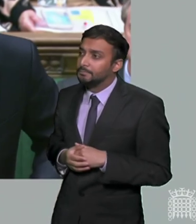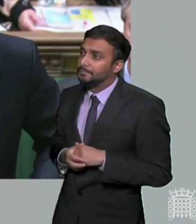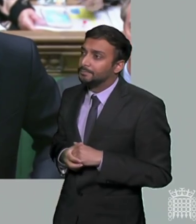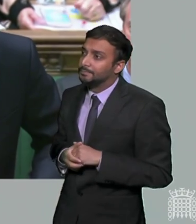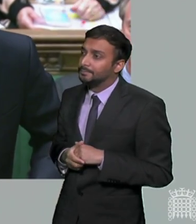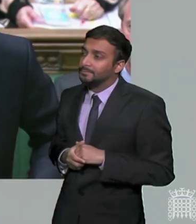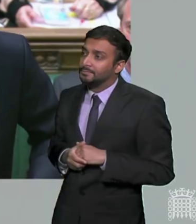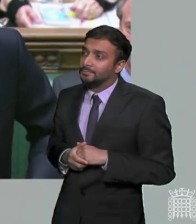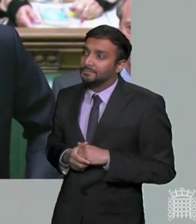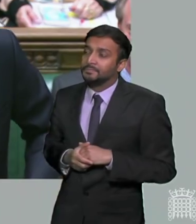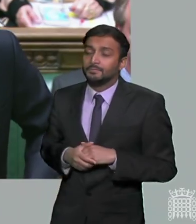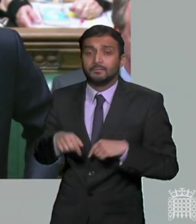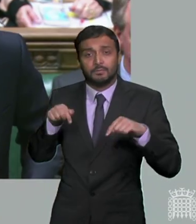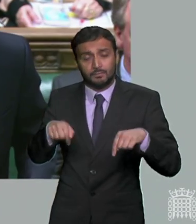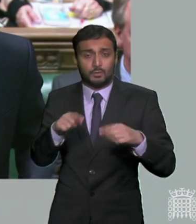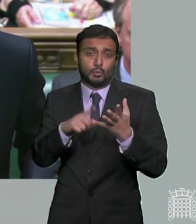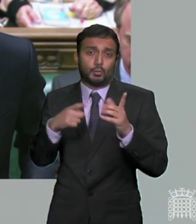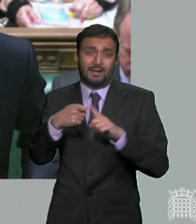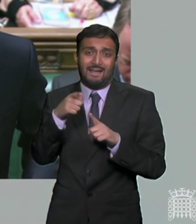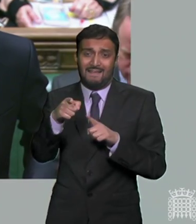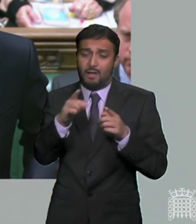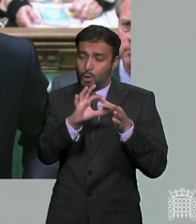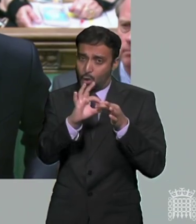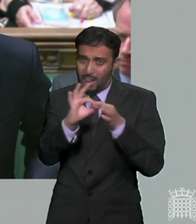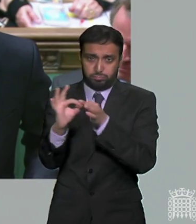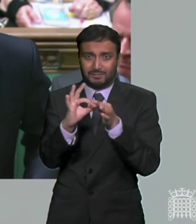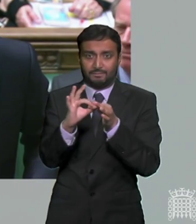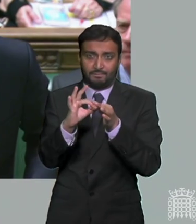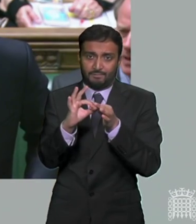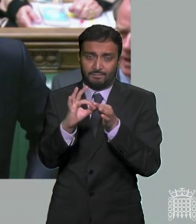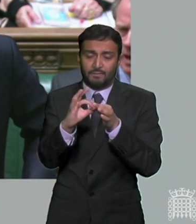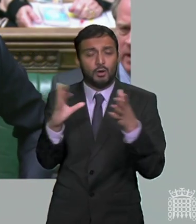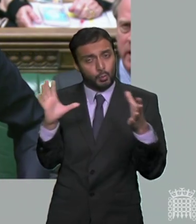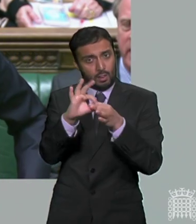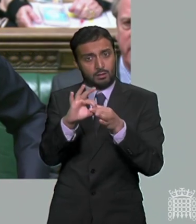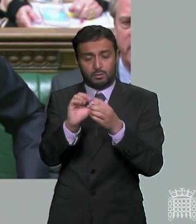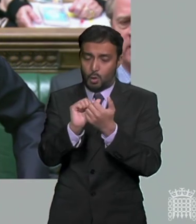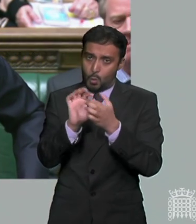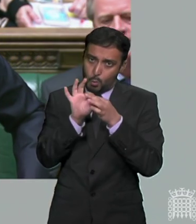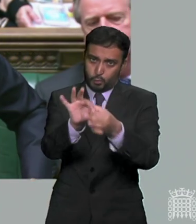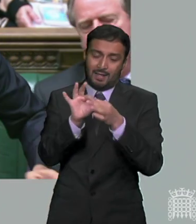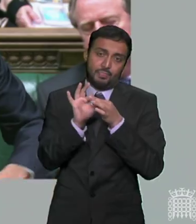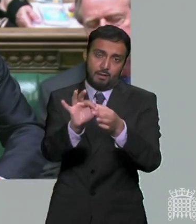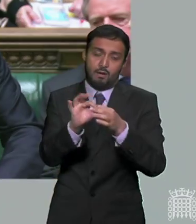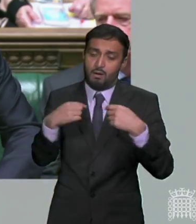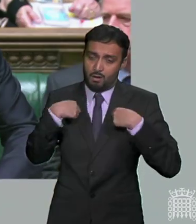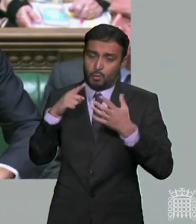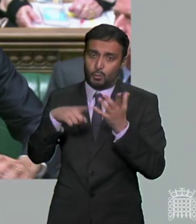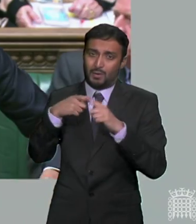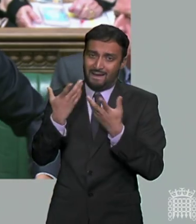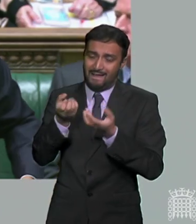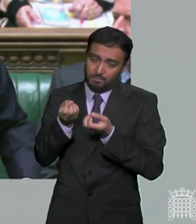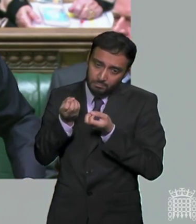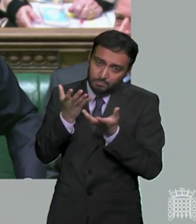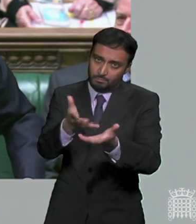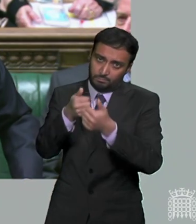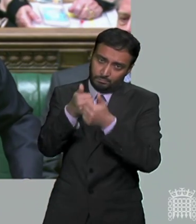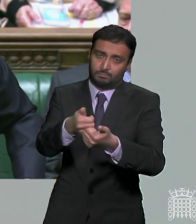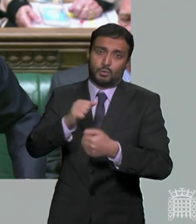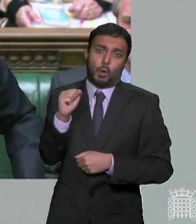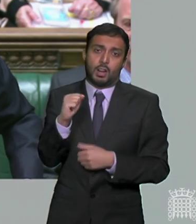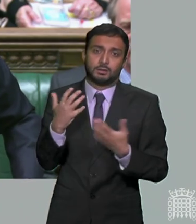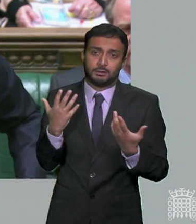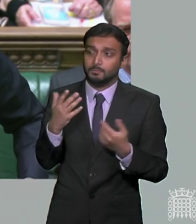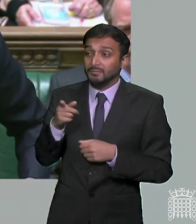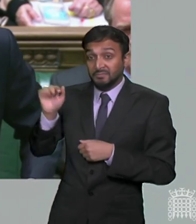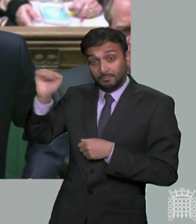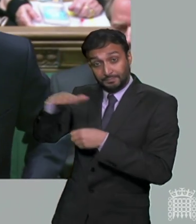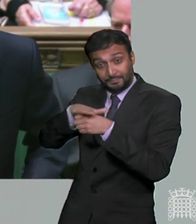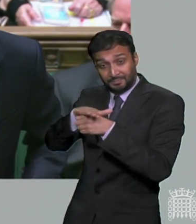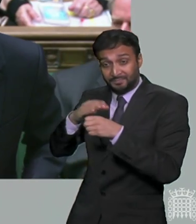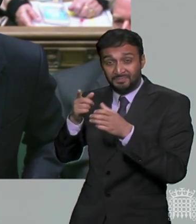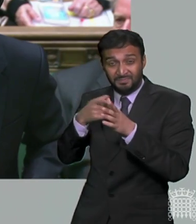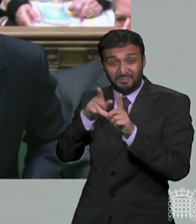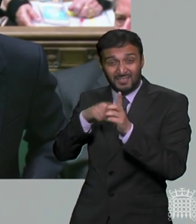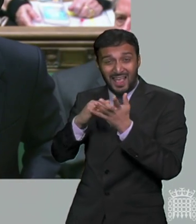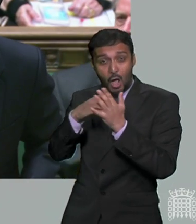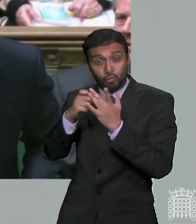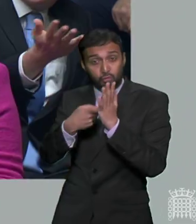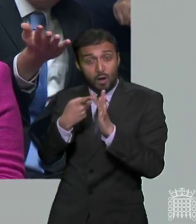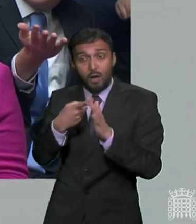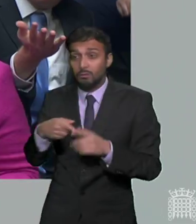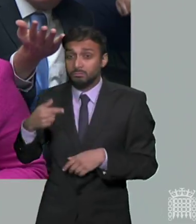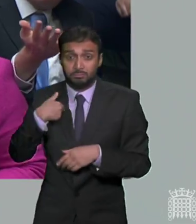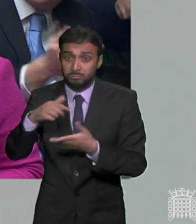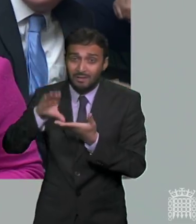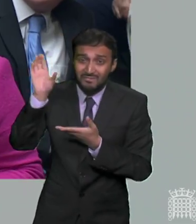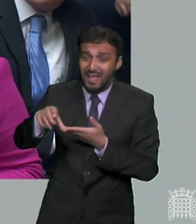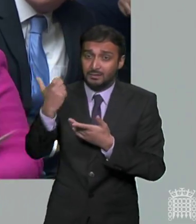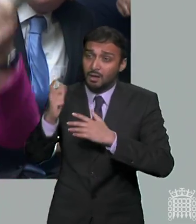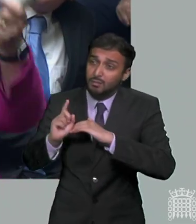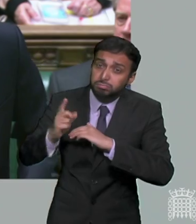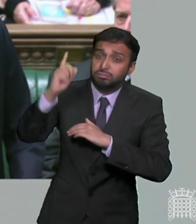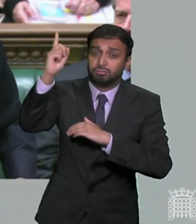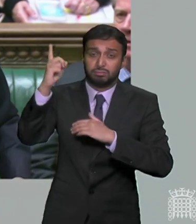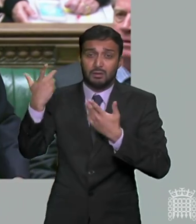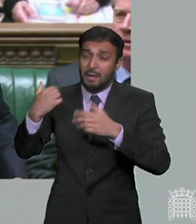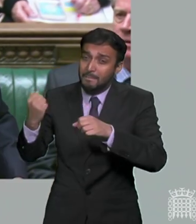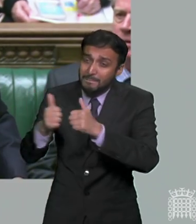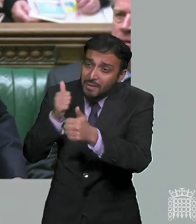The UK is a collaborative and constructive Union that is delivering for the people of Scotland, even in Ayrshire itself, where we are working collaboratively with the Scottish Government to invest in aerospace, advanced manufacturing and space.